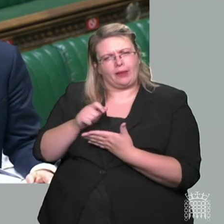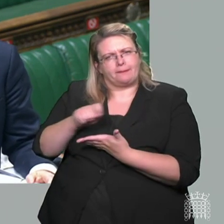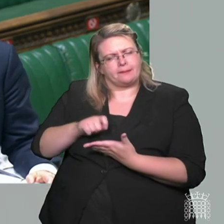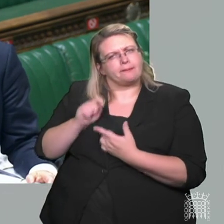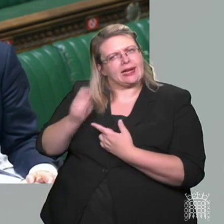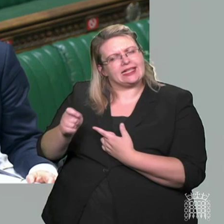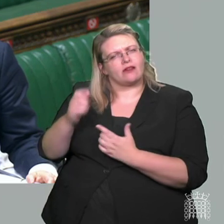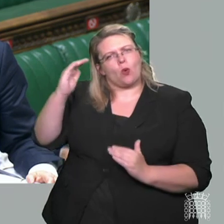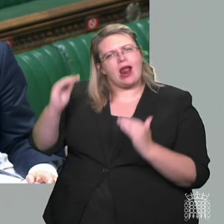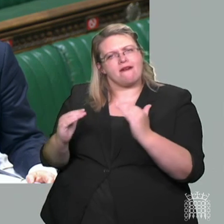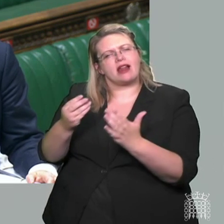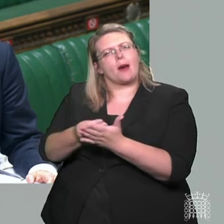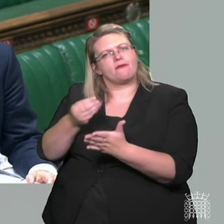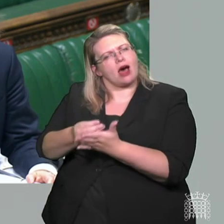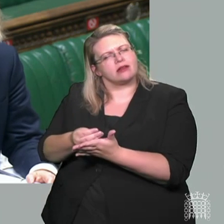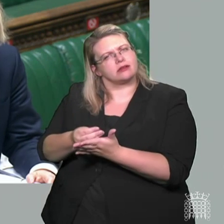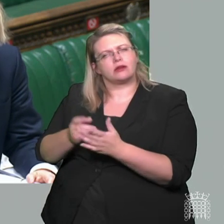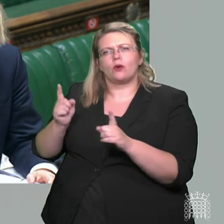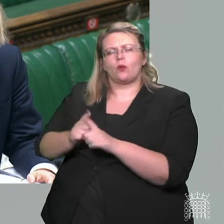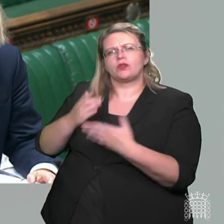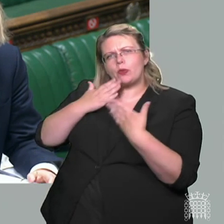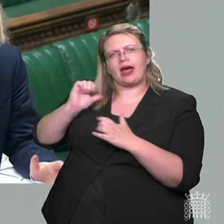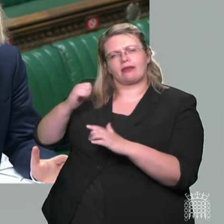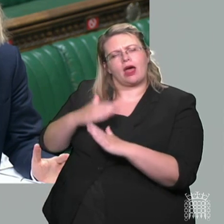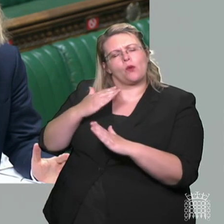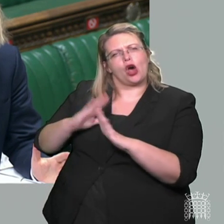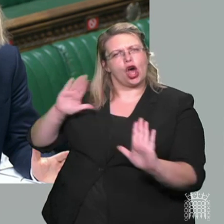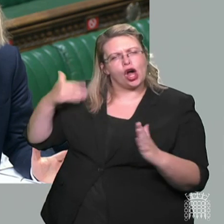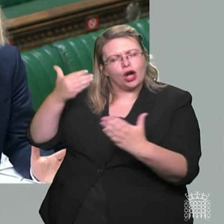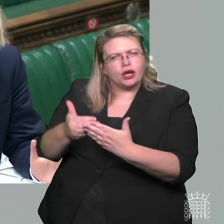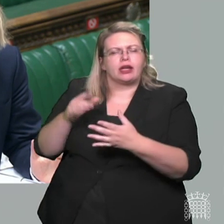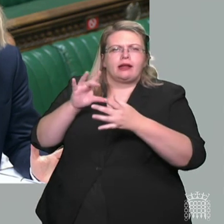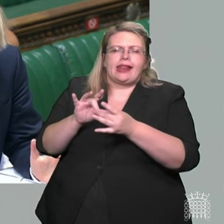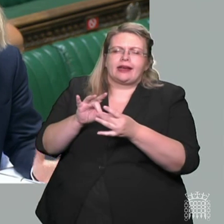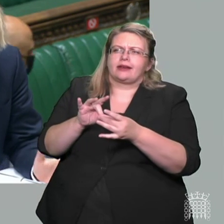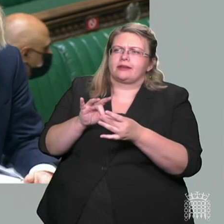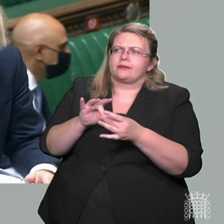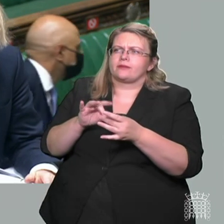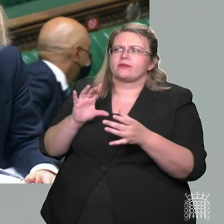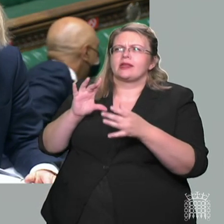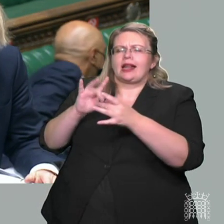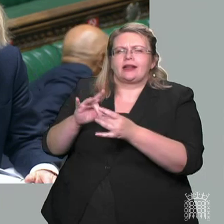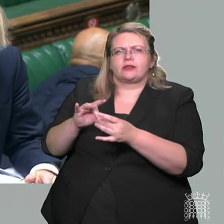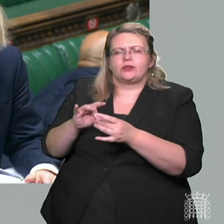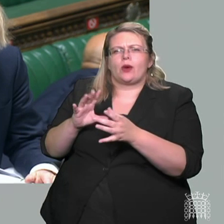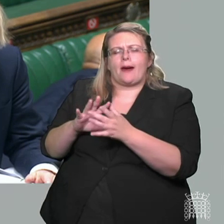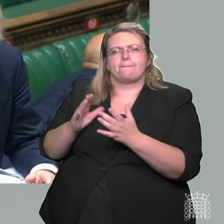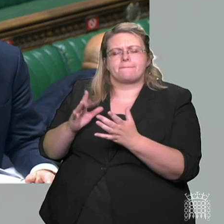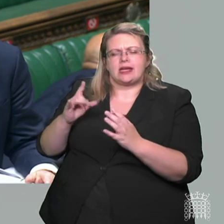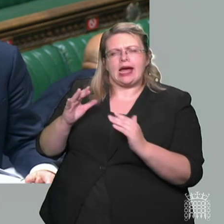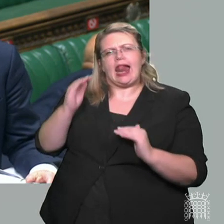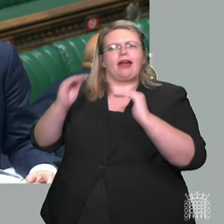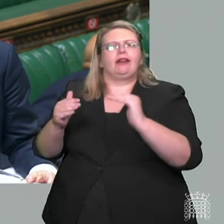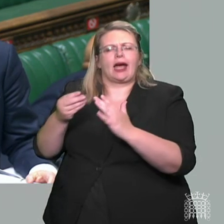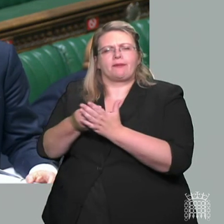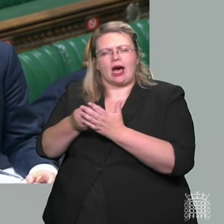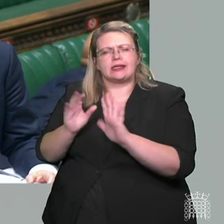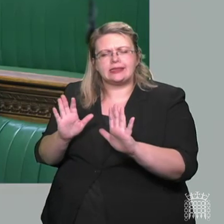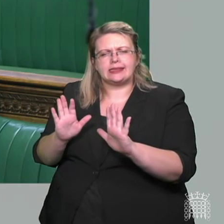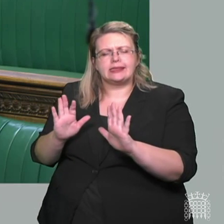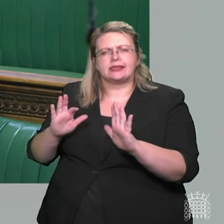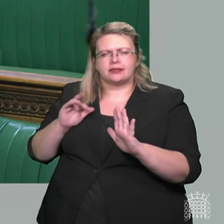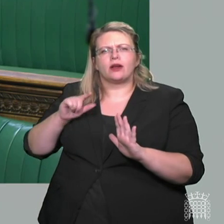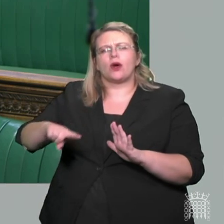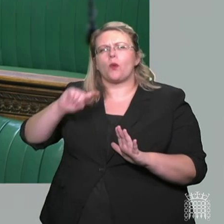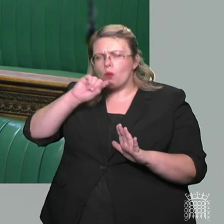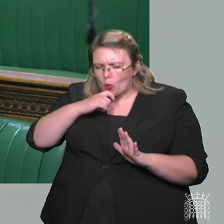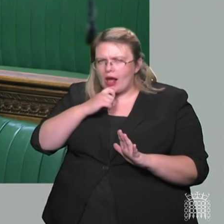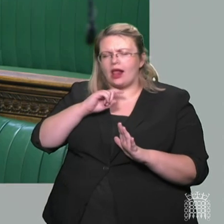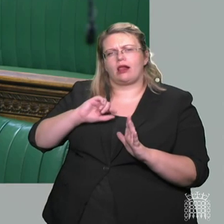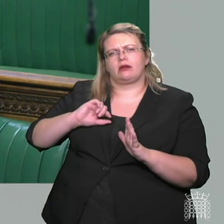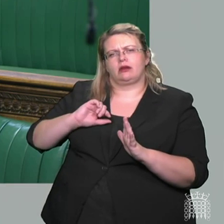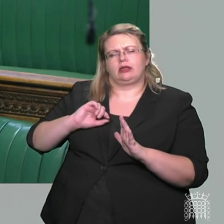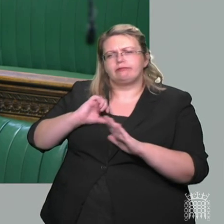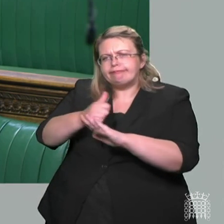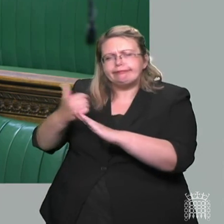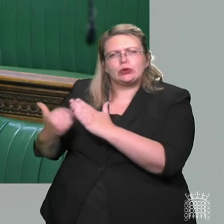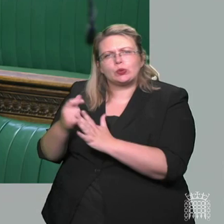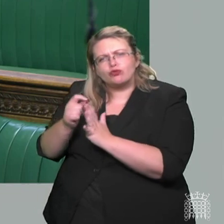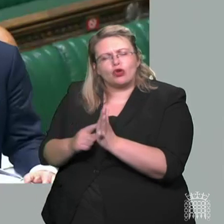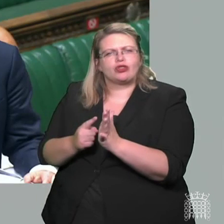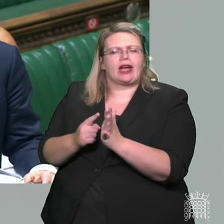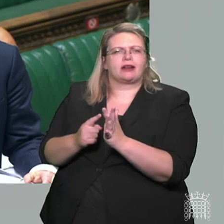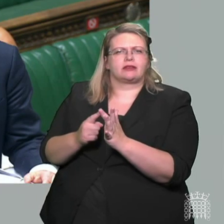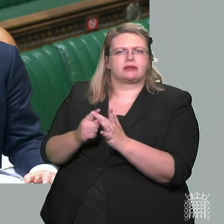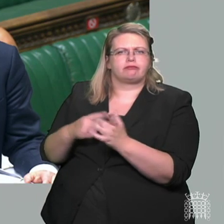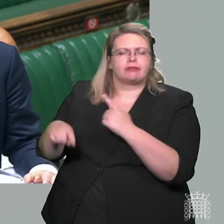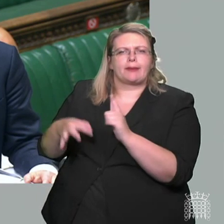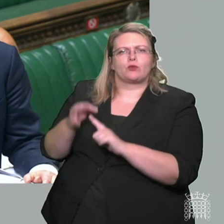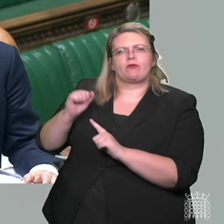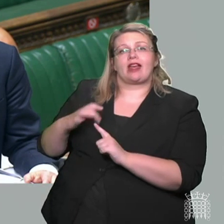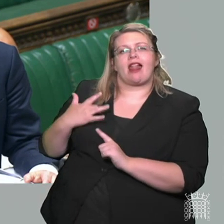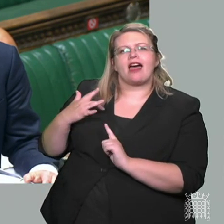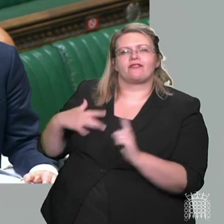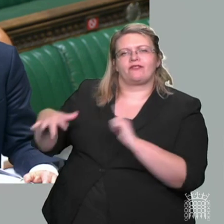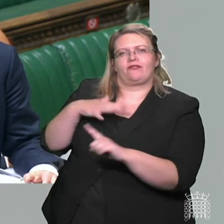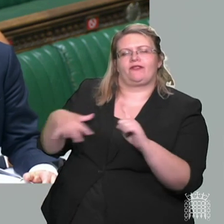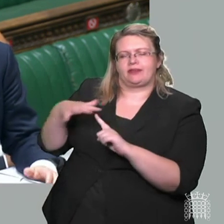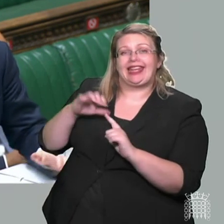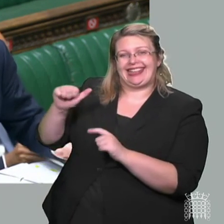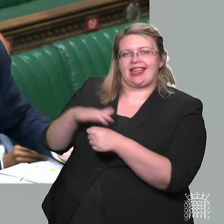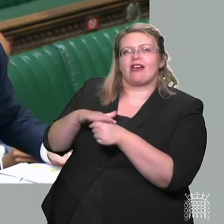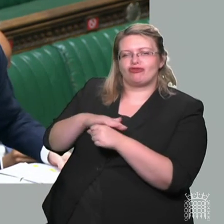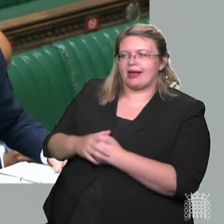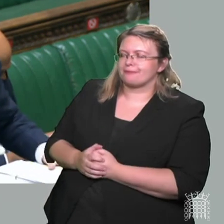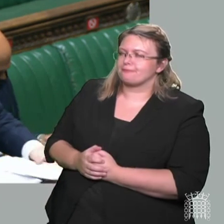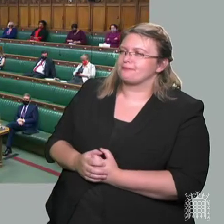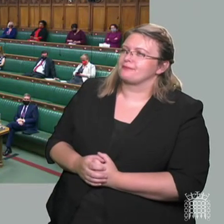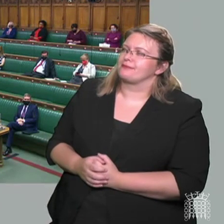I thank them also for what they are doing to call upon the levelling-up fund, which will indeed invest in infrastructure projects that improve life across the country, but particularly in my honourable Friend’s constituency.